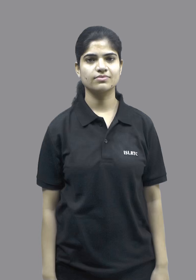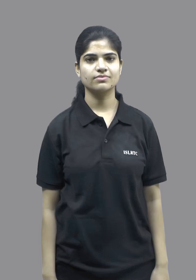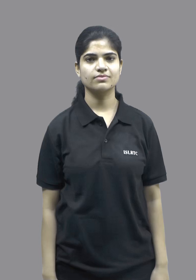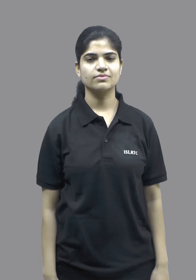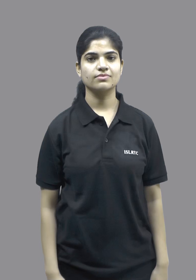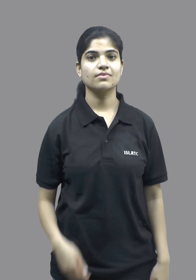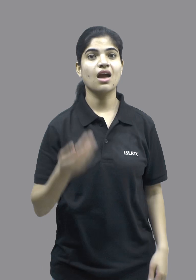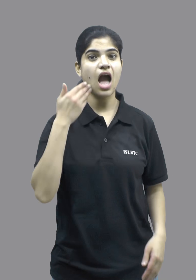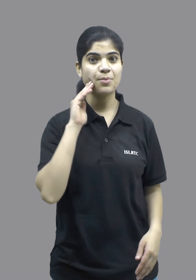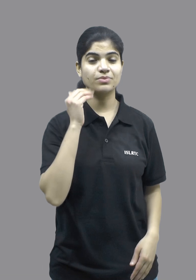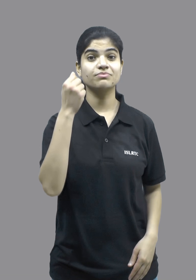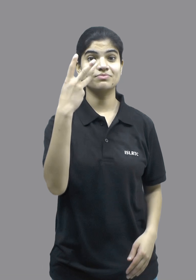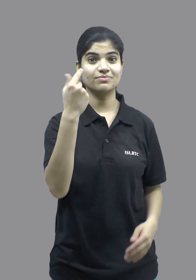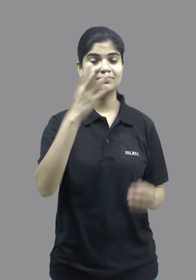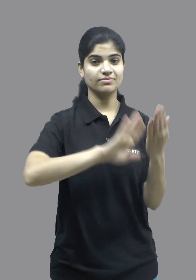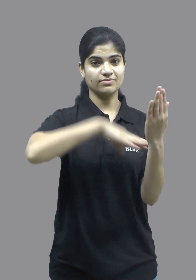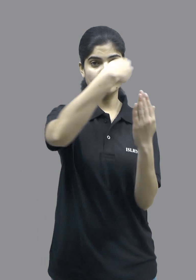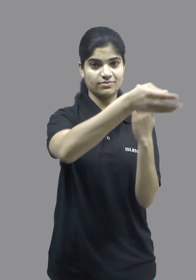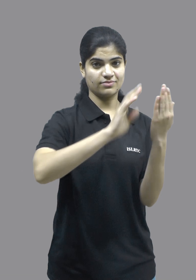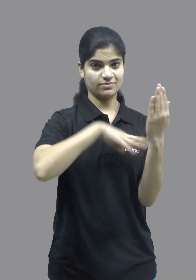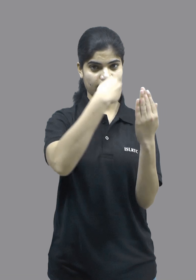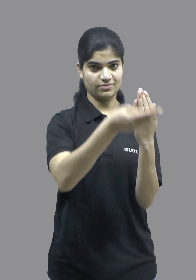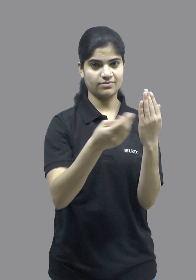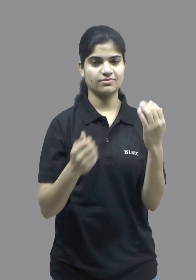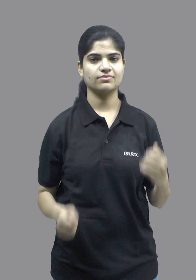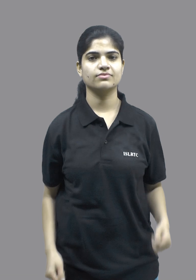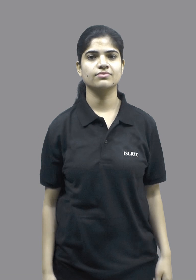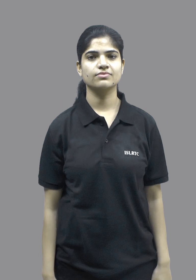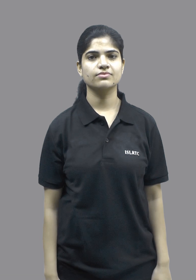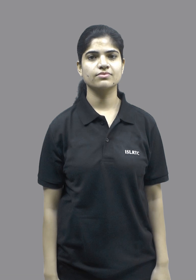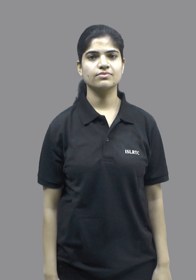Calendar